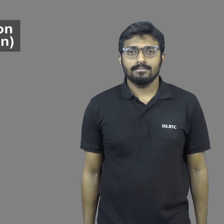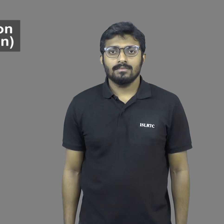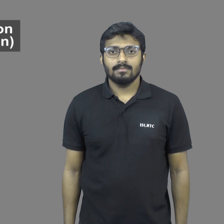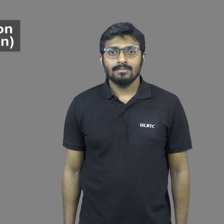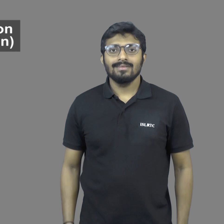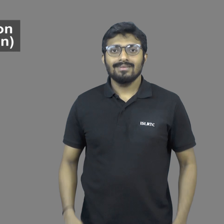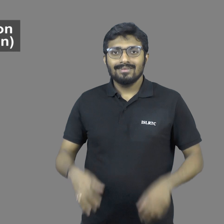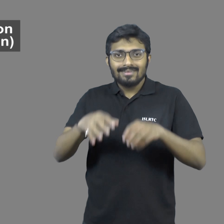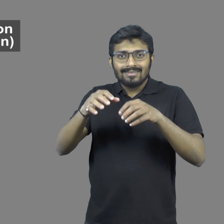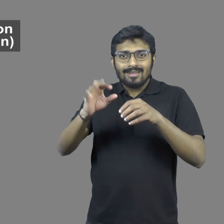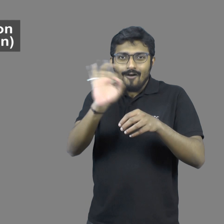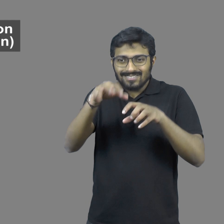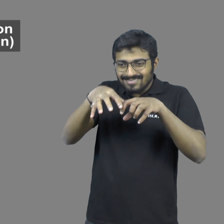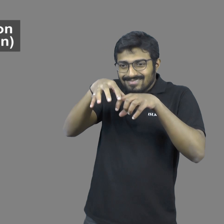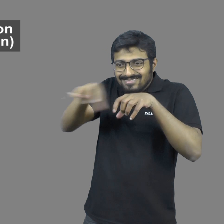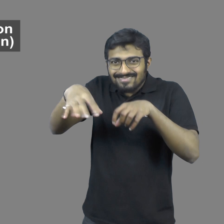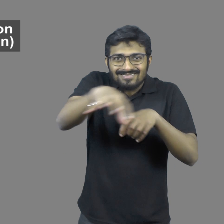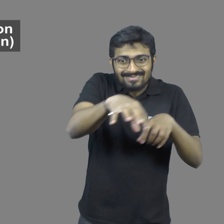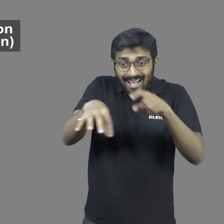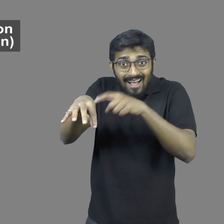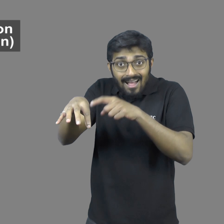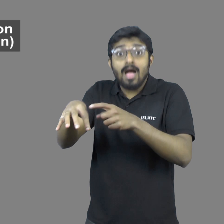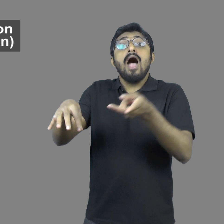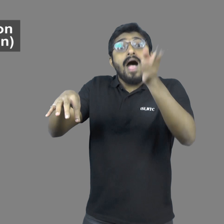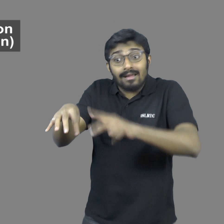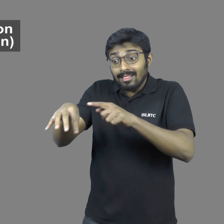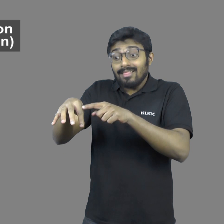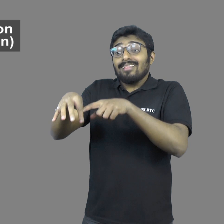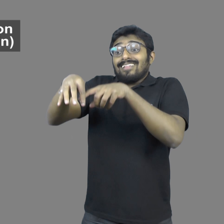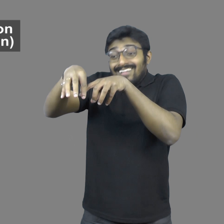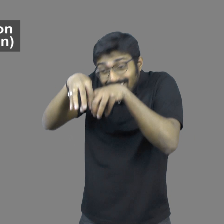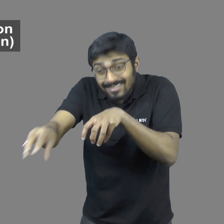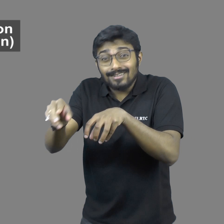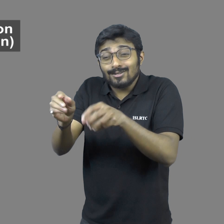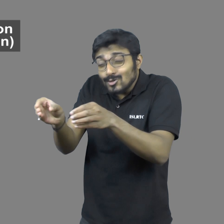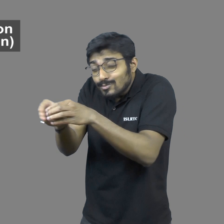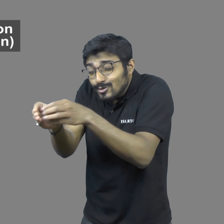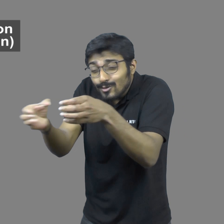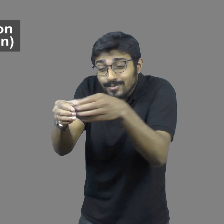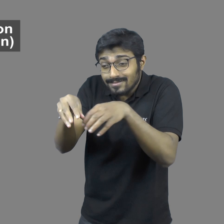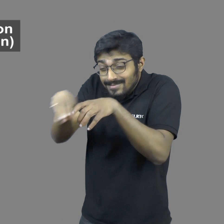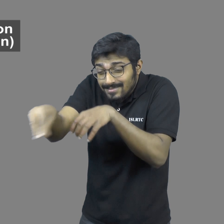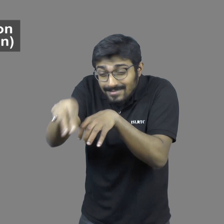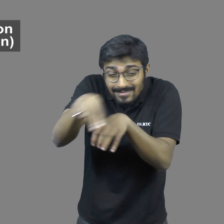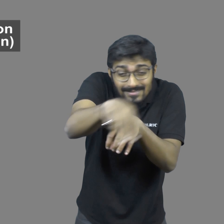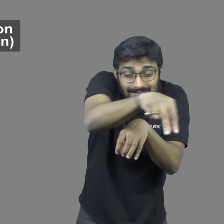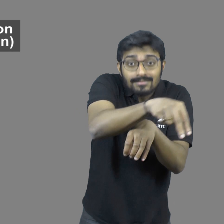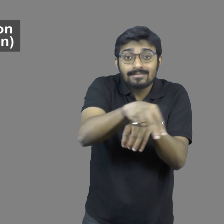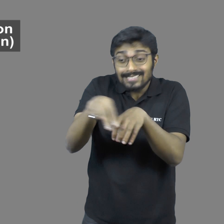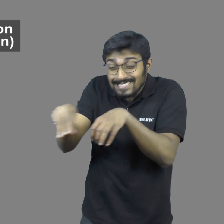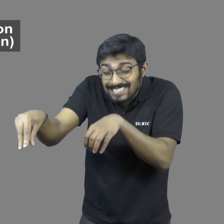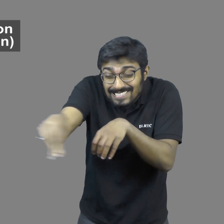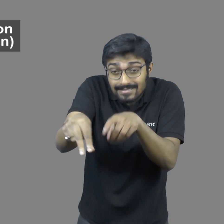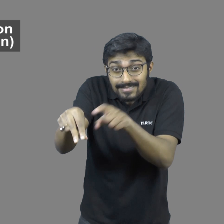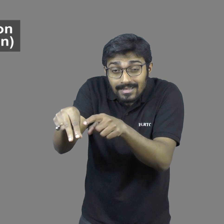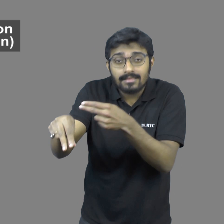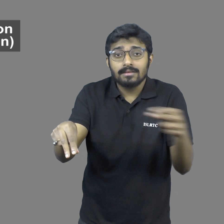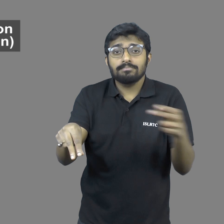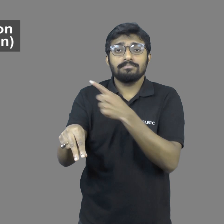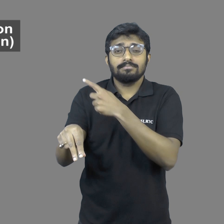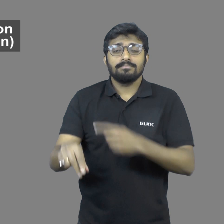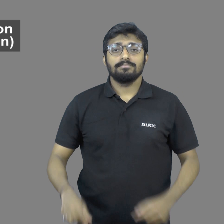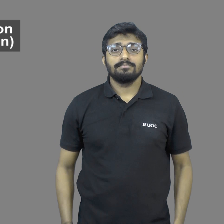Section (Admin)